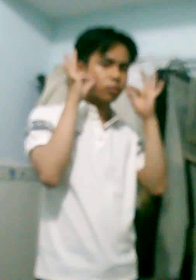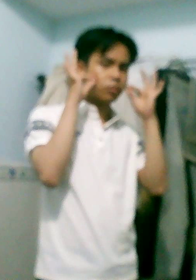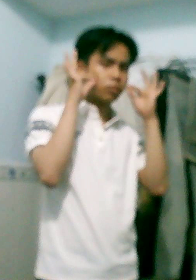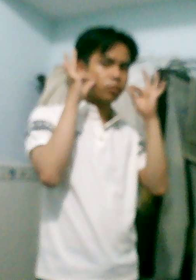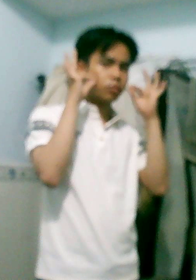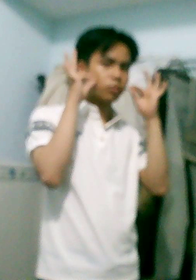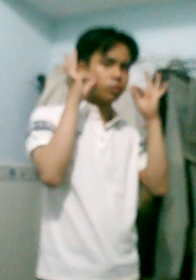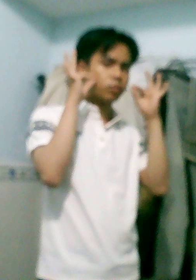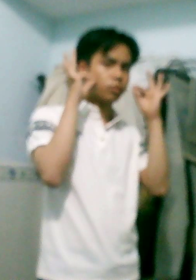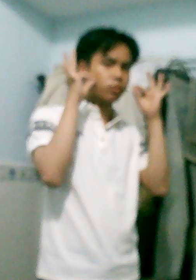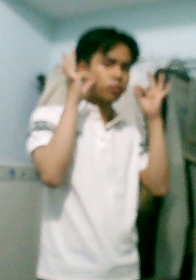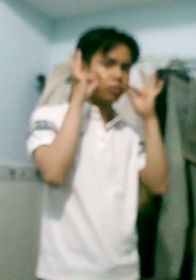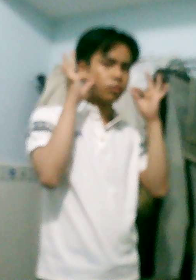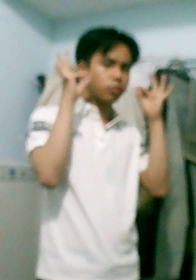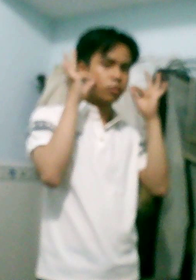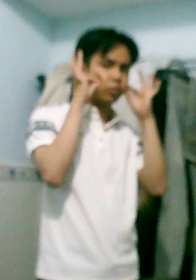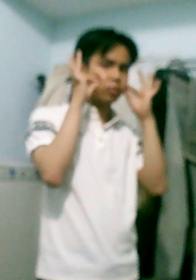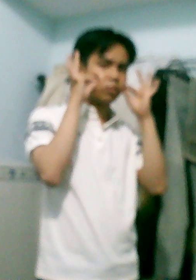meo